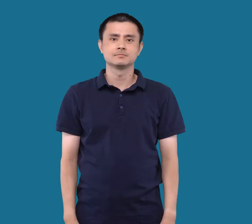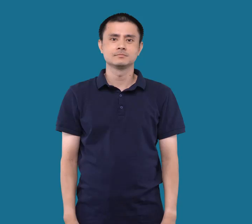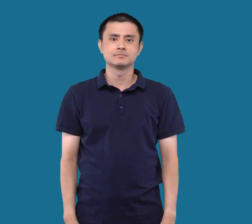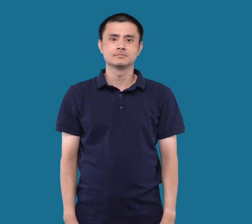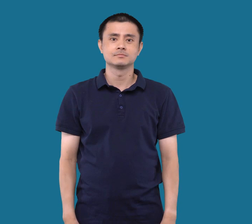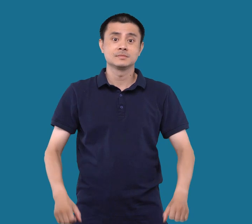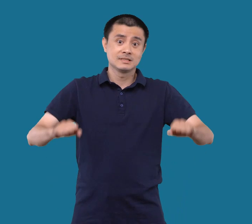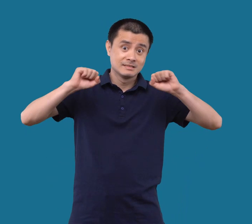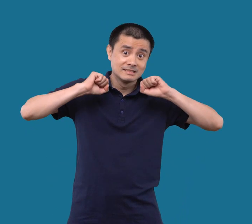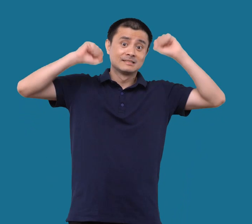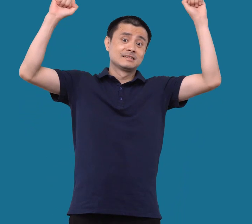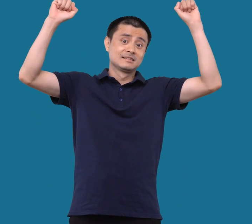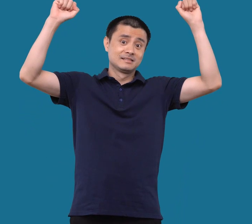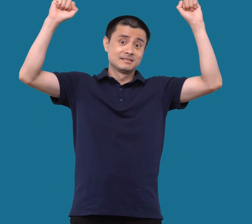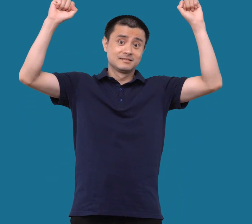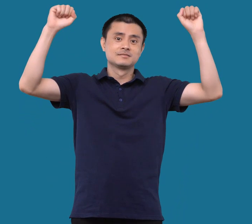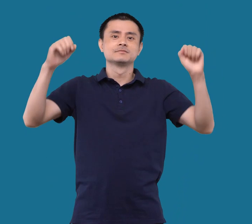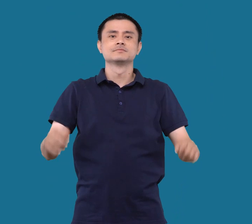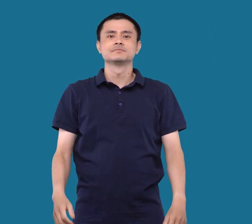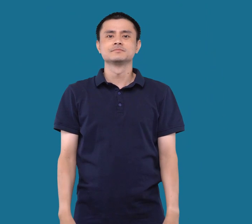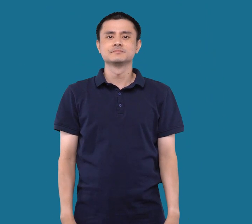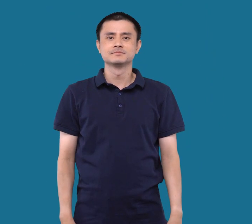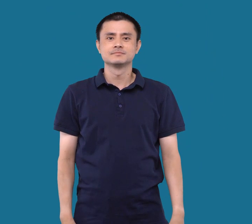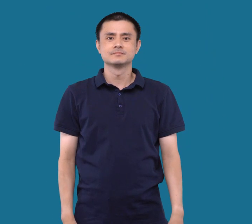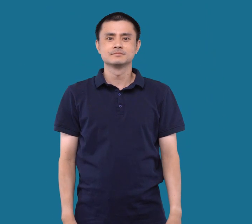chiến thắng